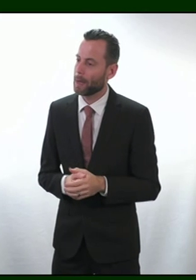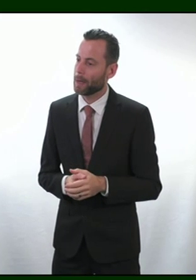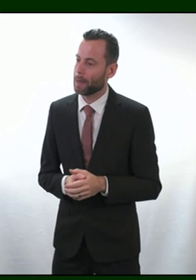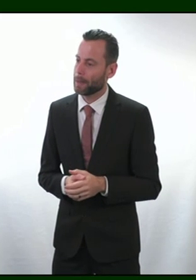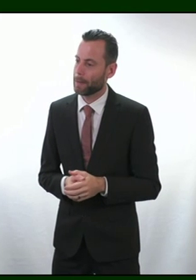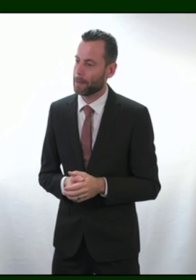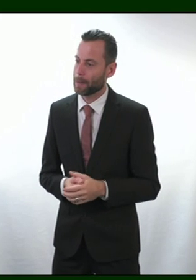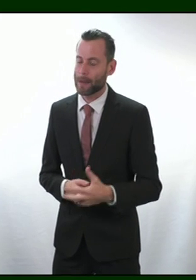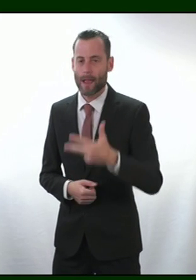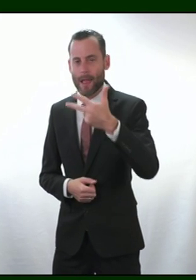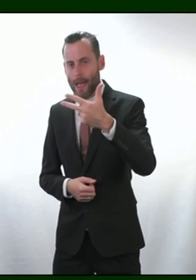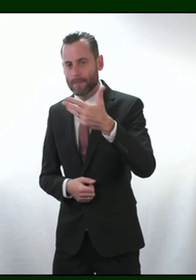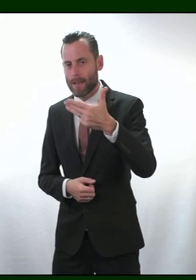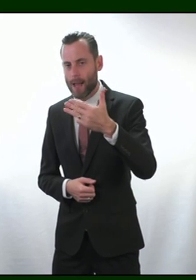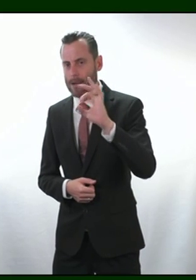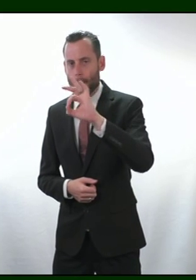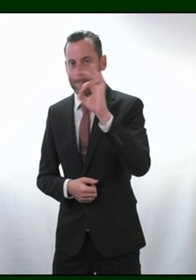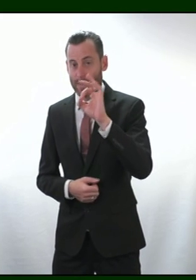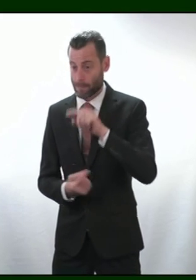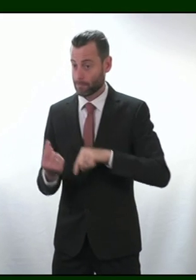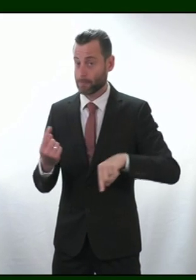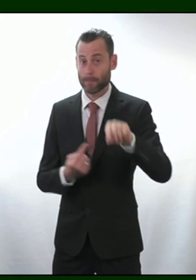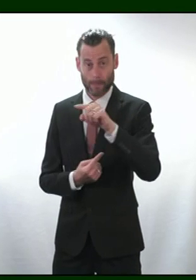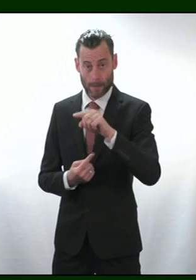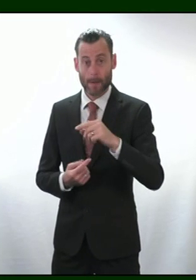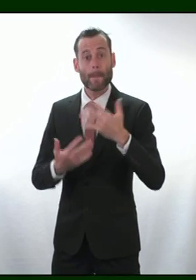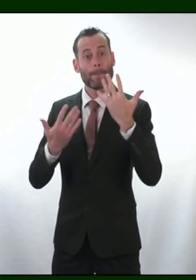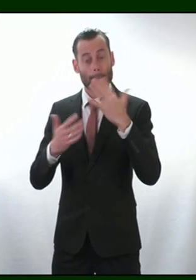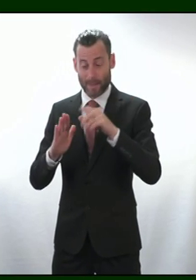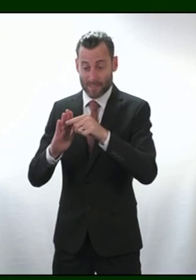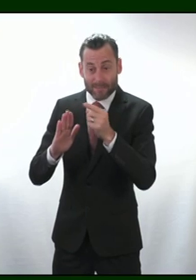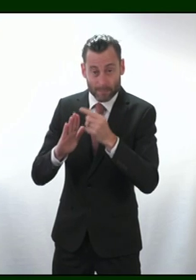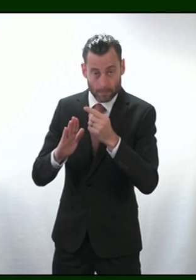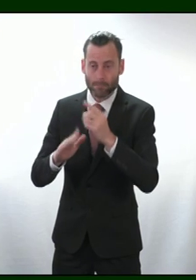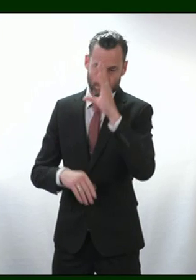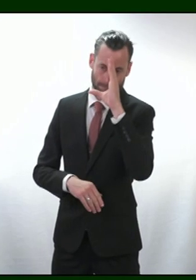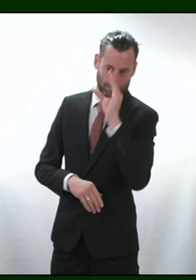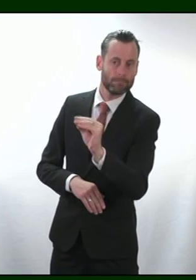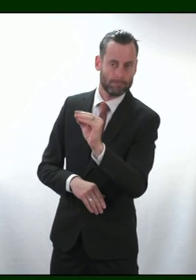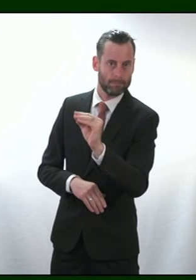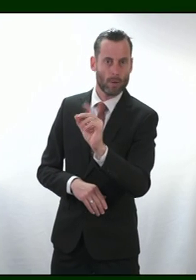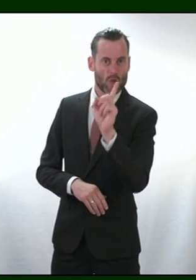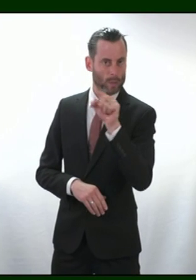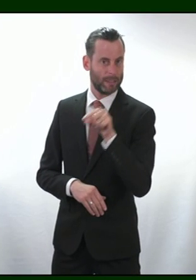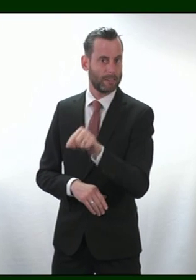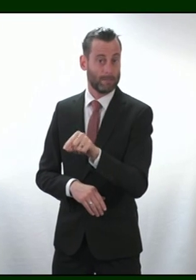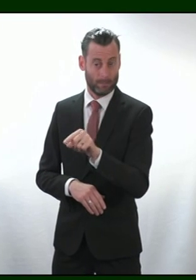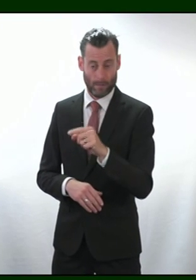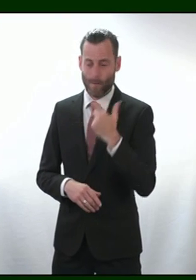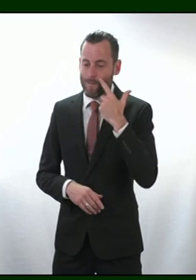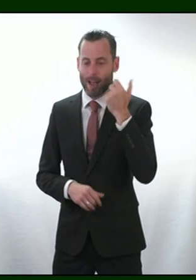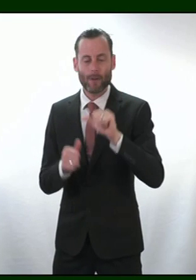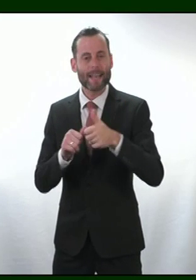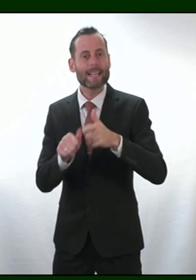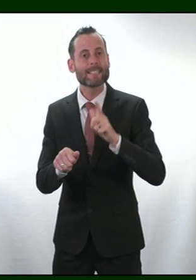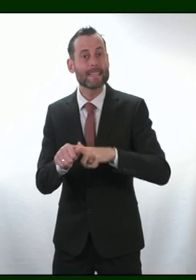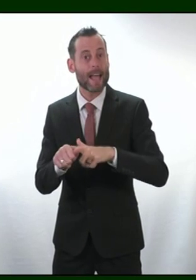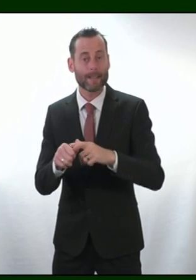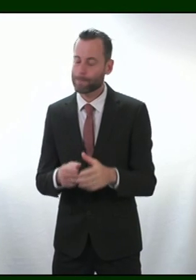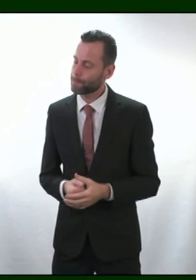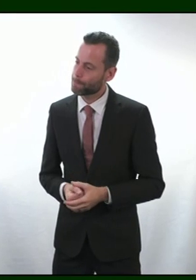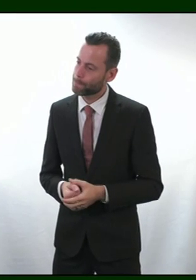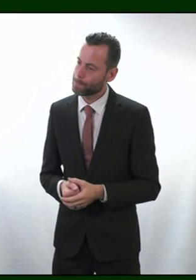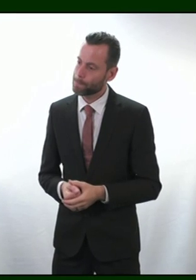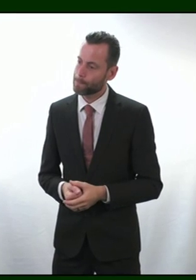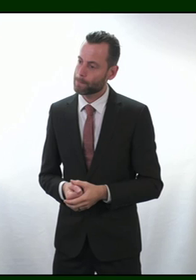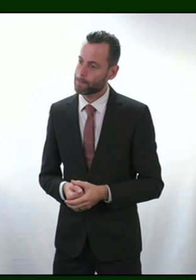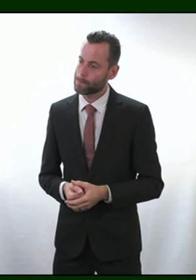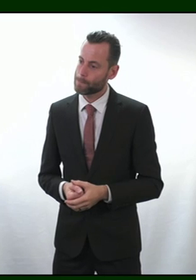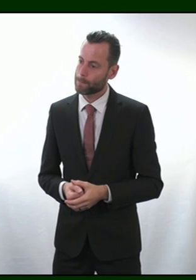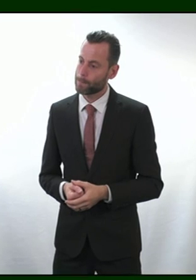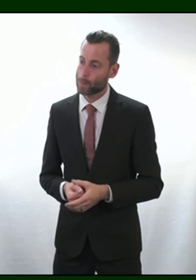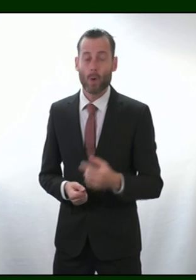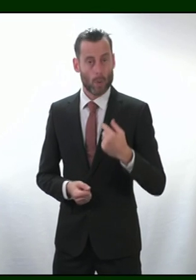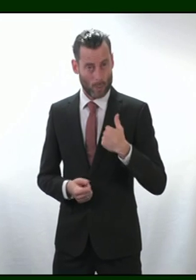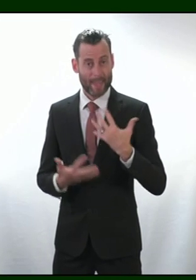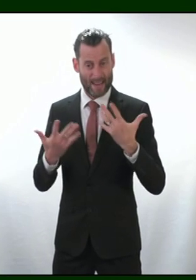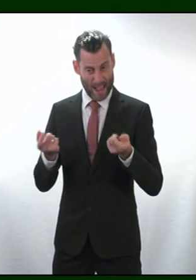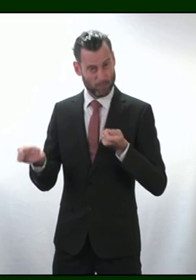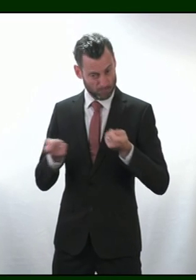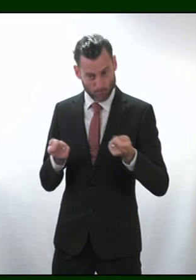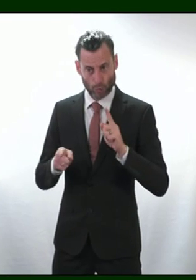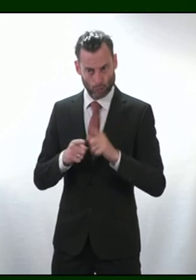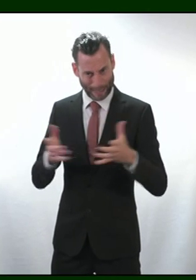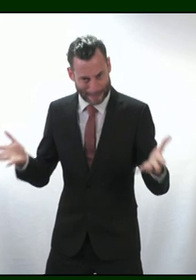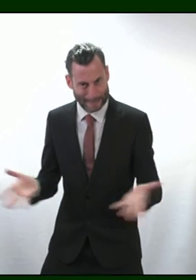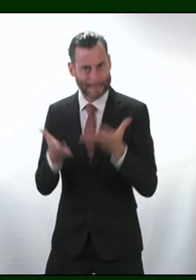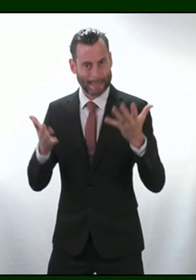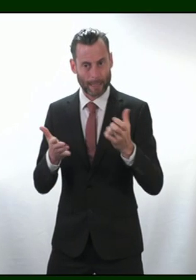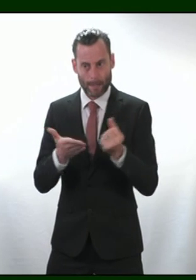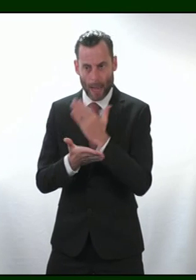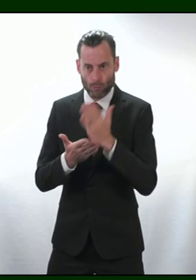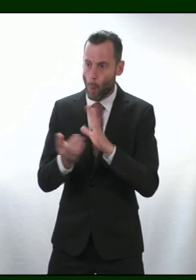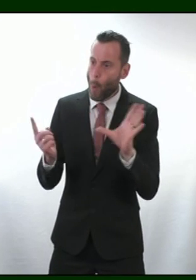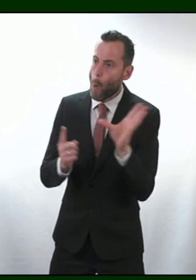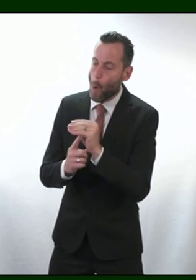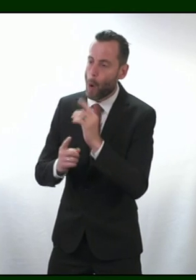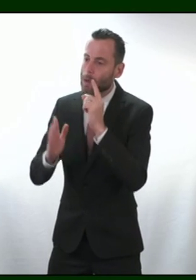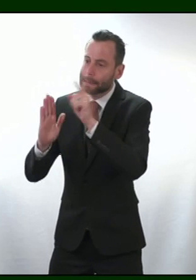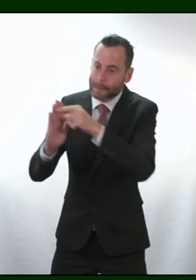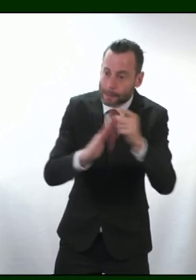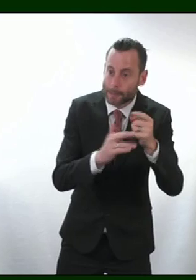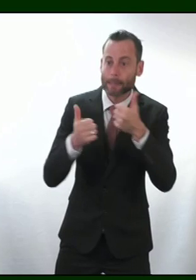But 89% of those who have in-person tests get them the next day, and we are working very fast to turn around all the test requests that we get.